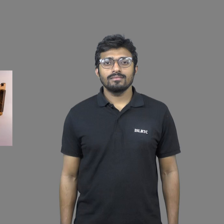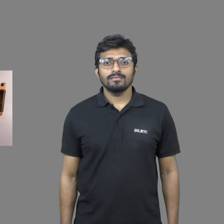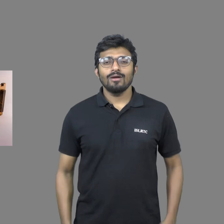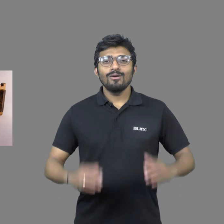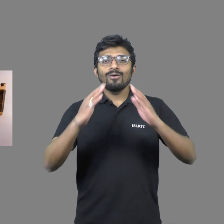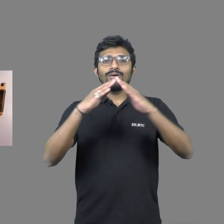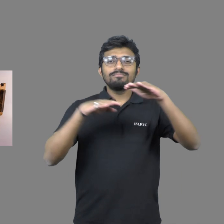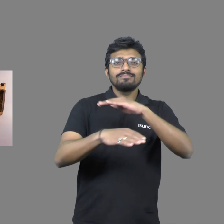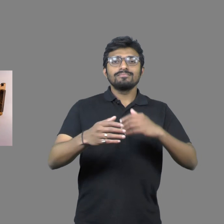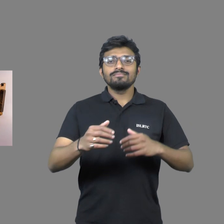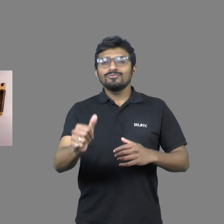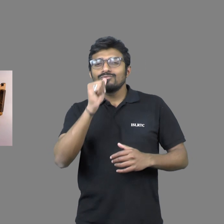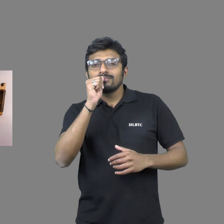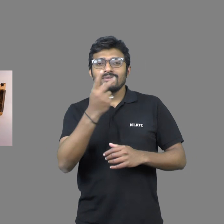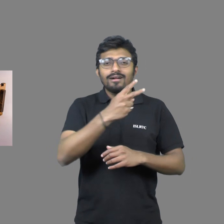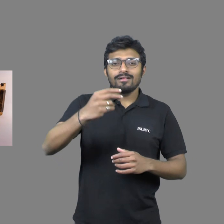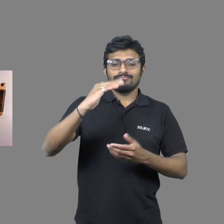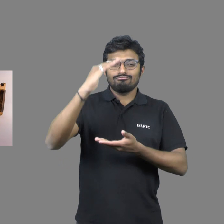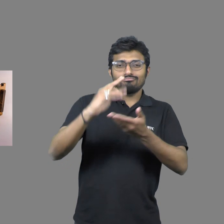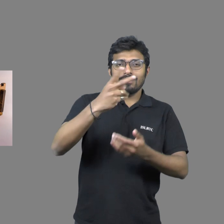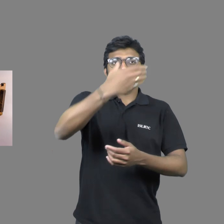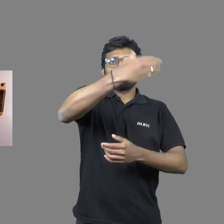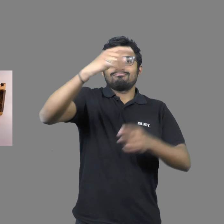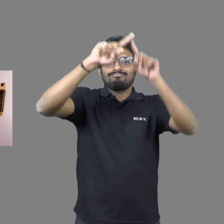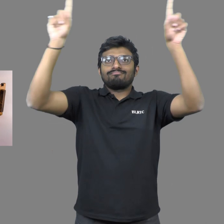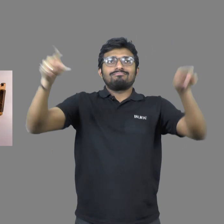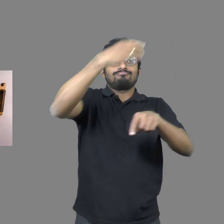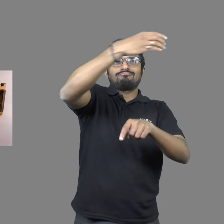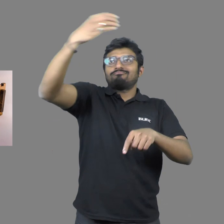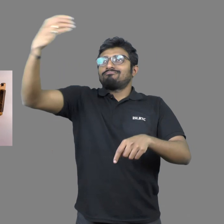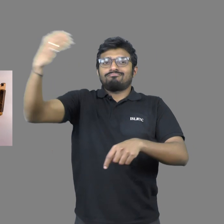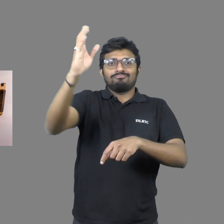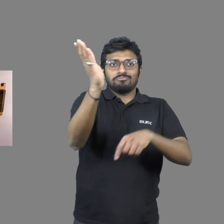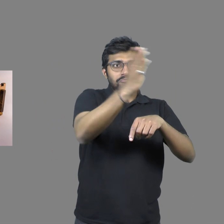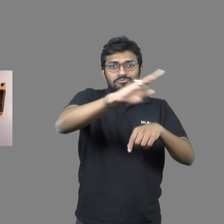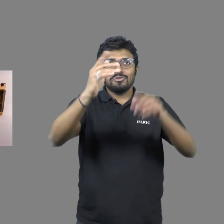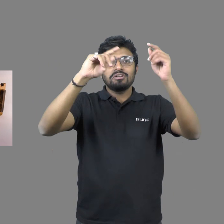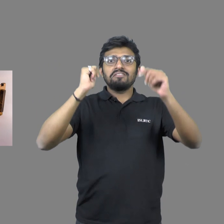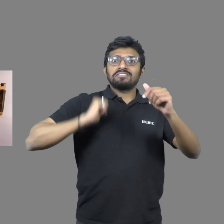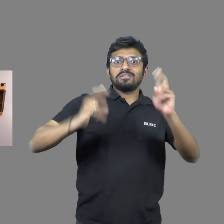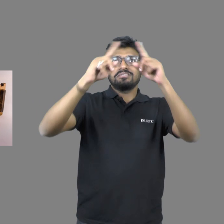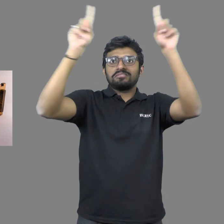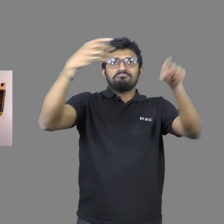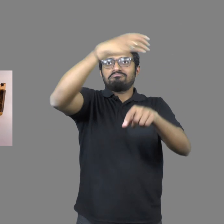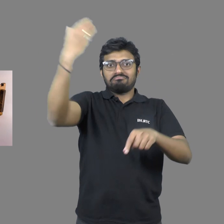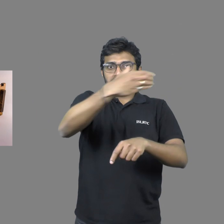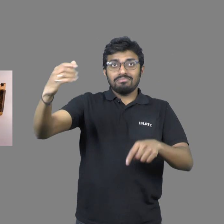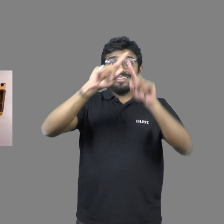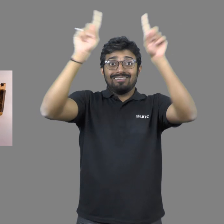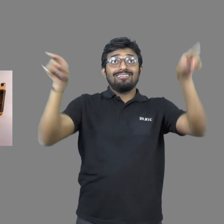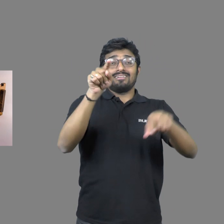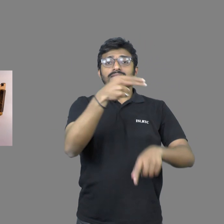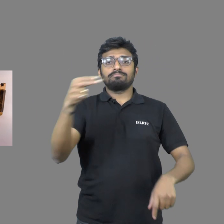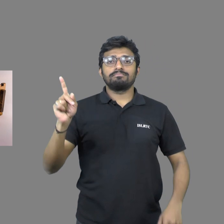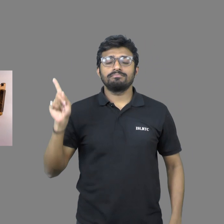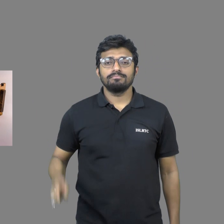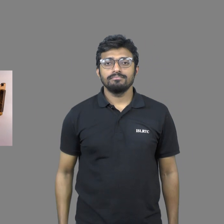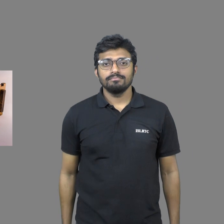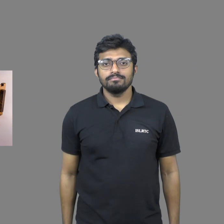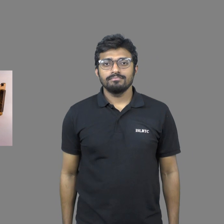Wine Rack